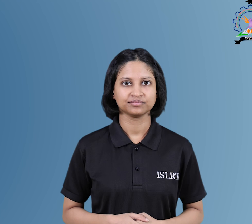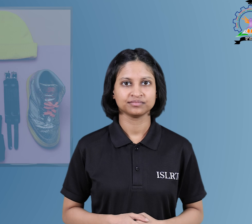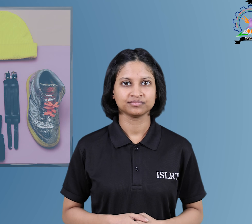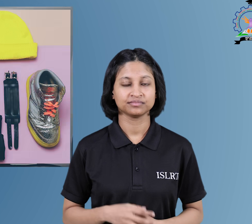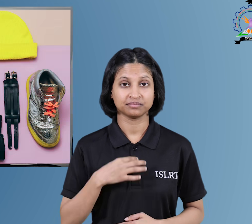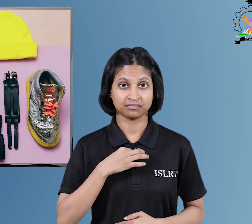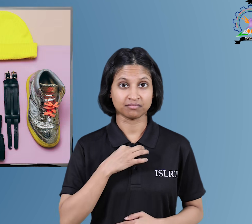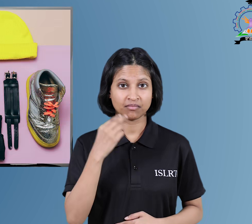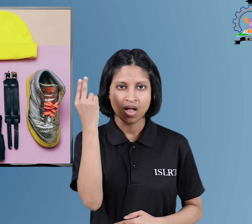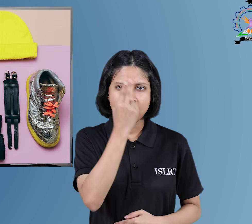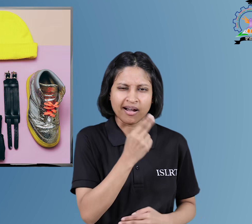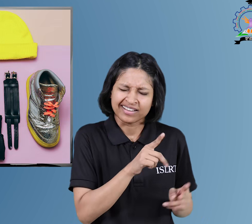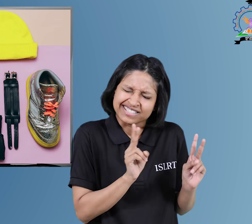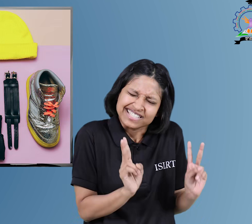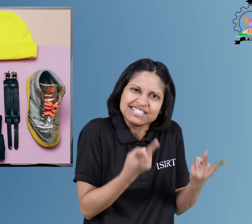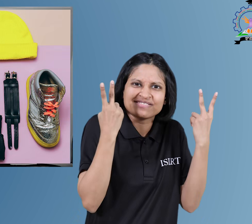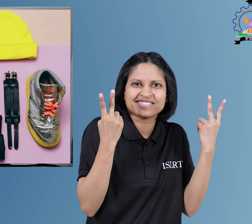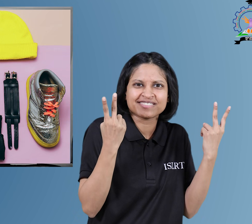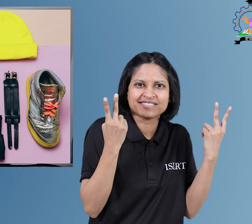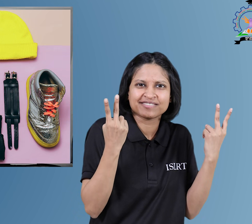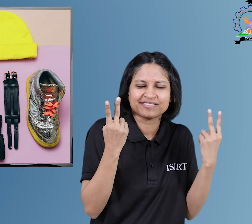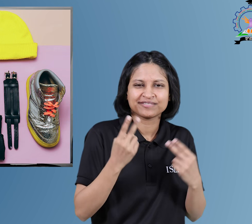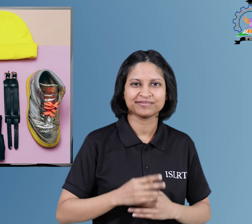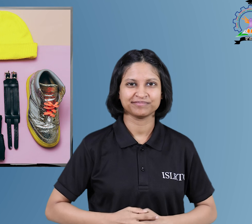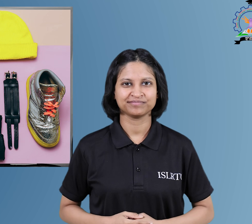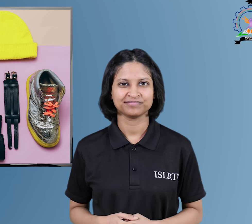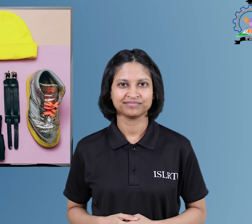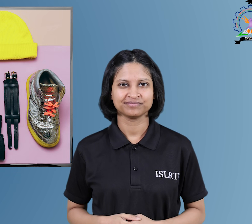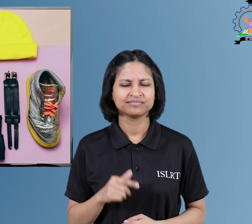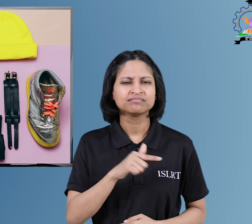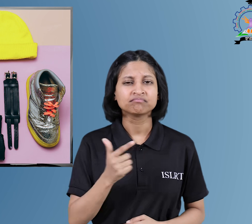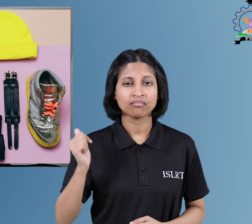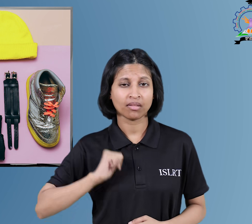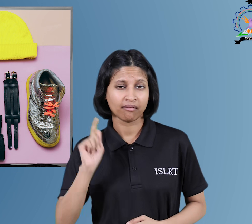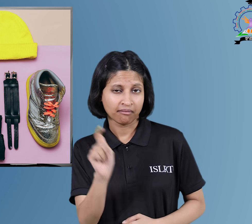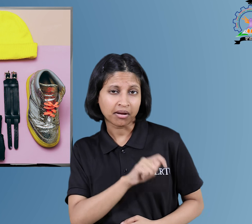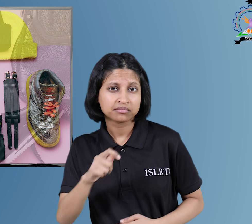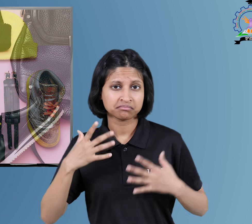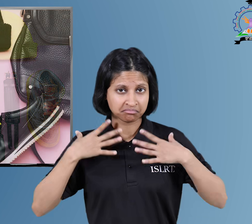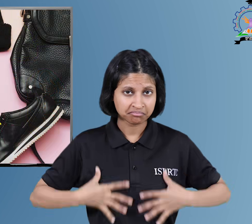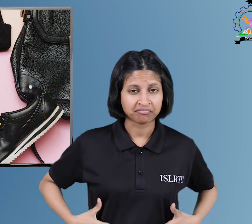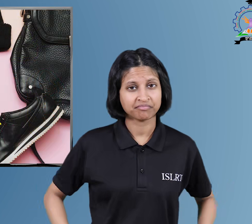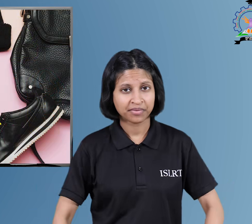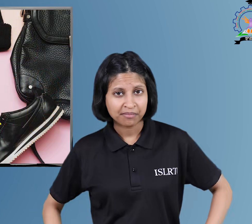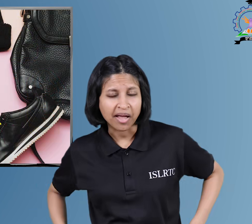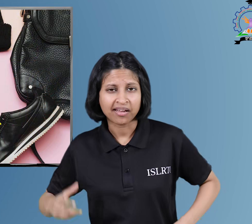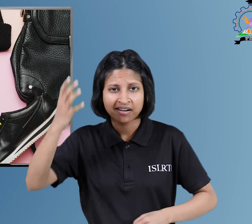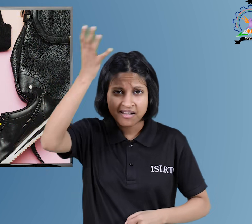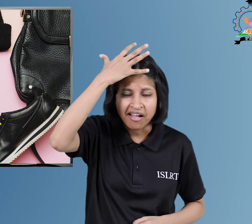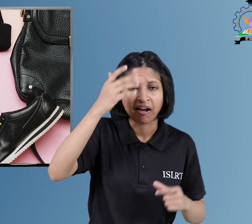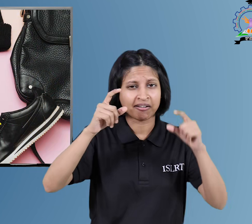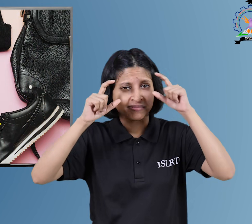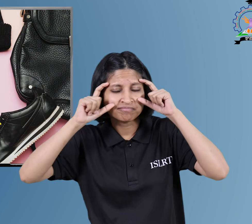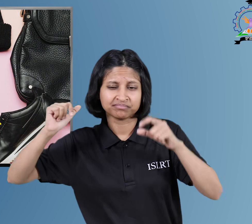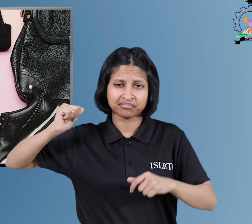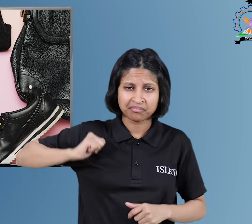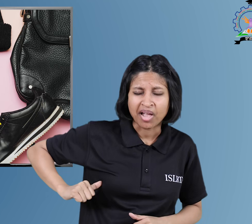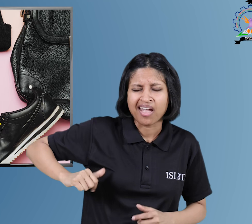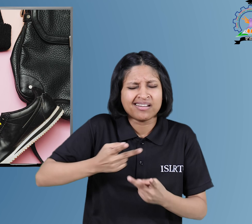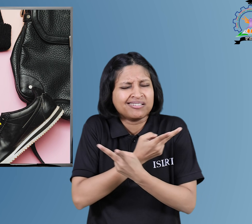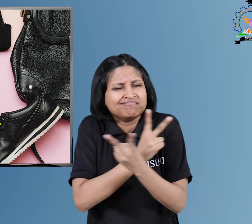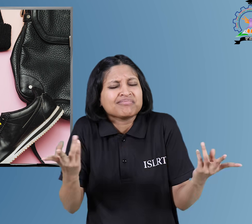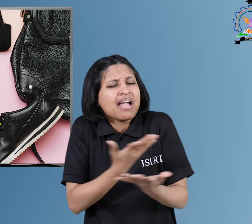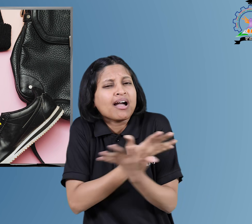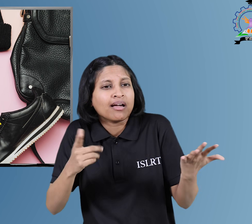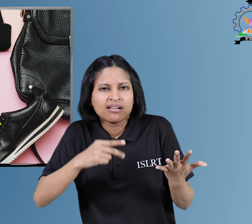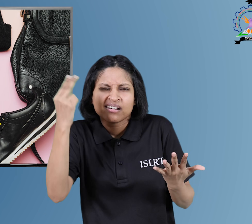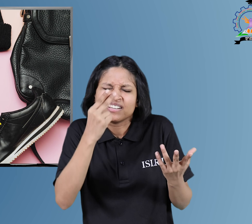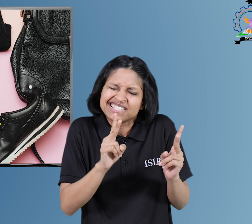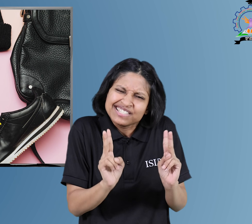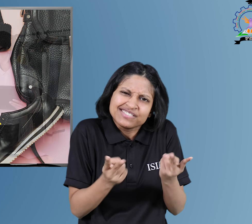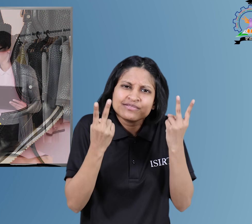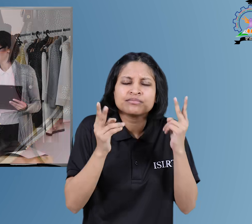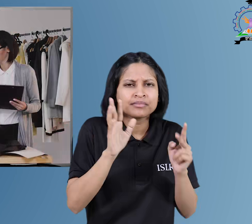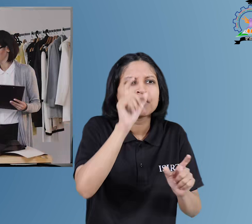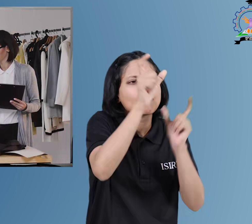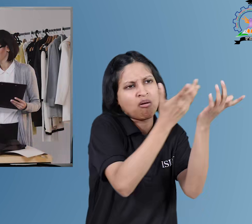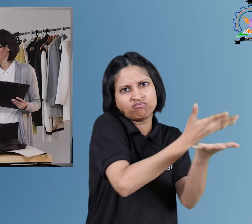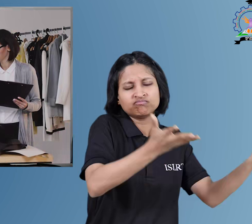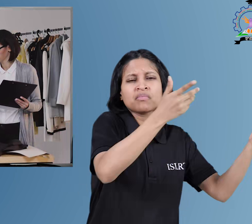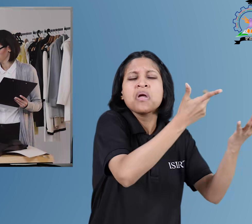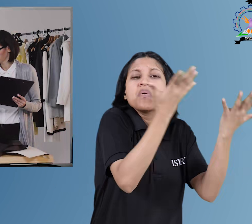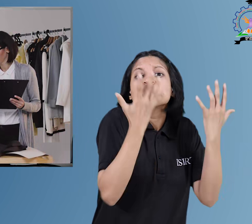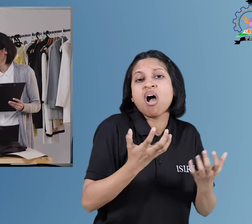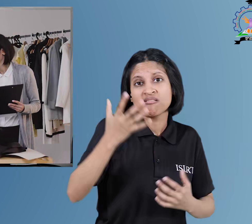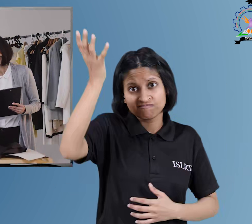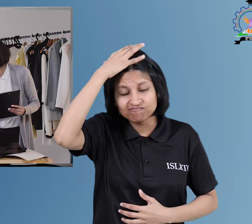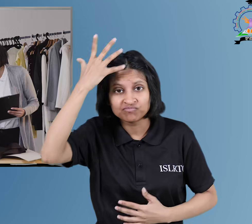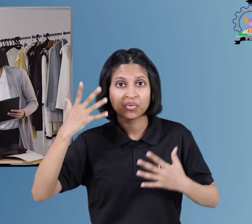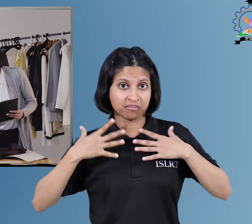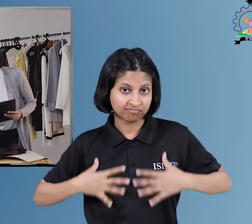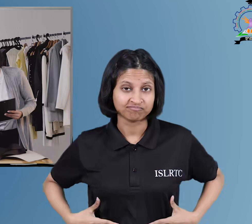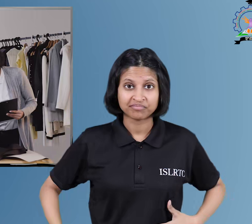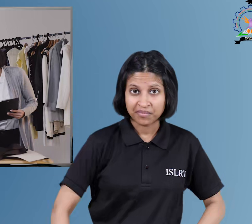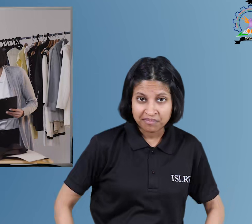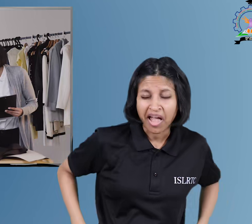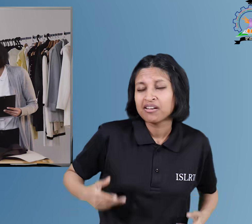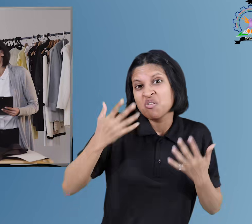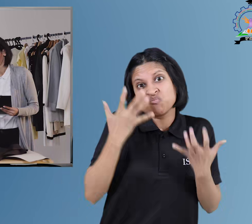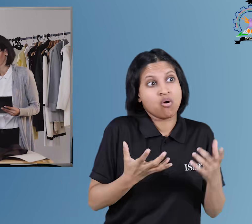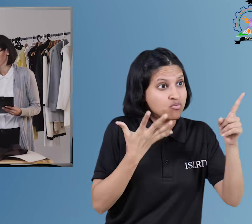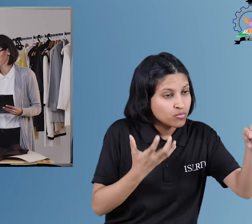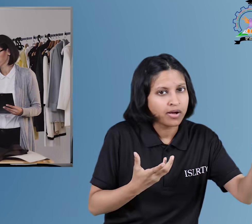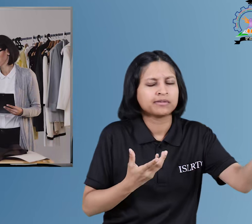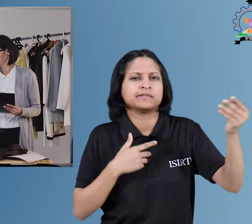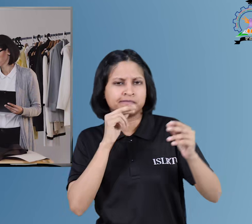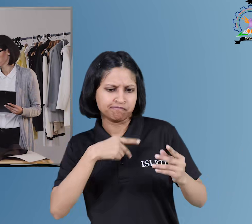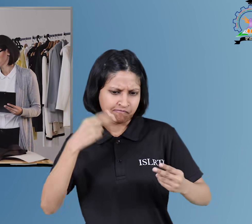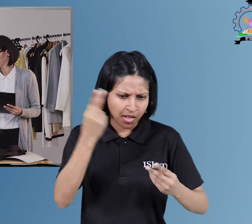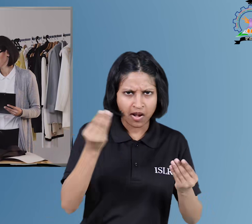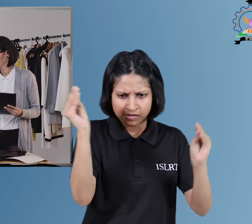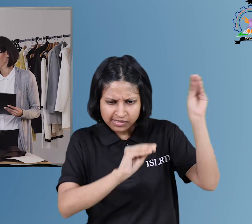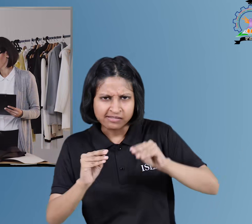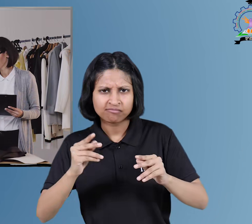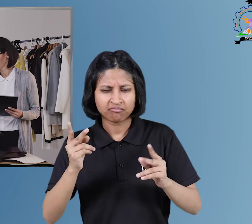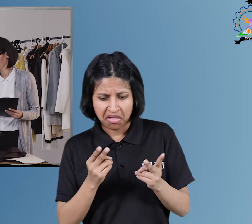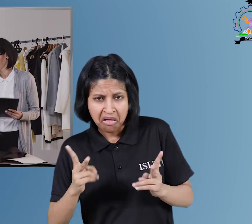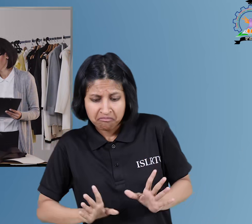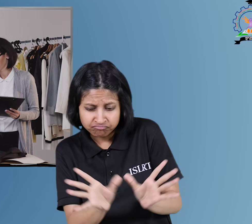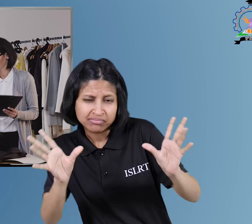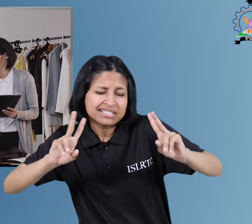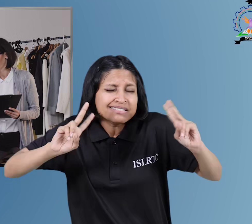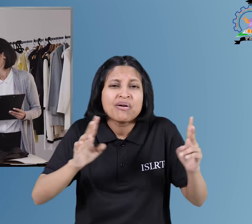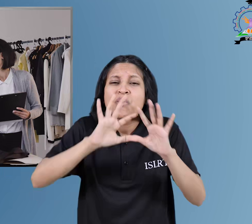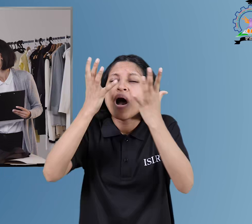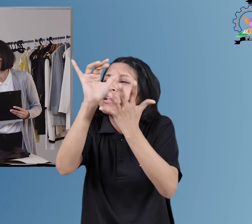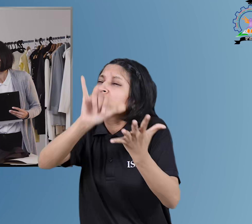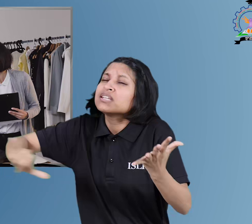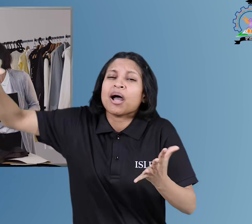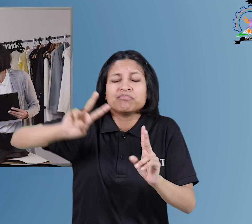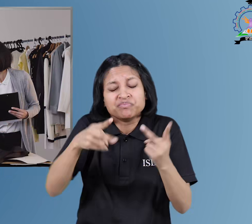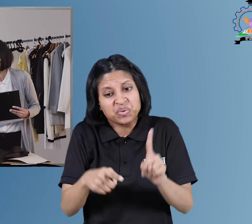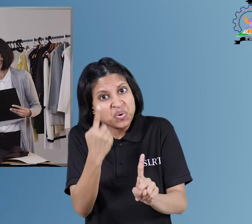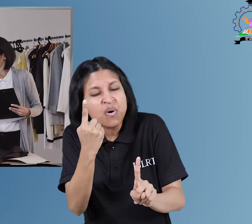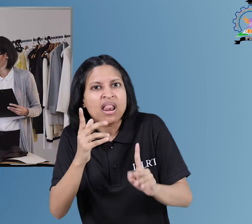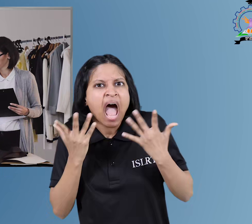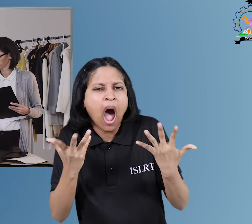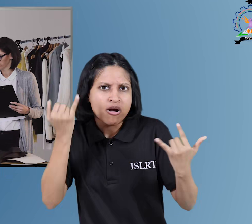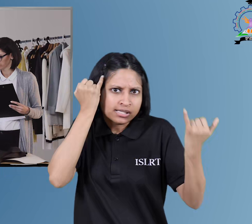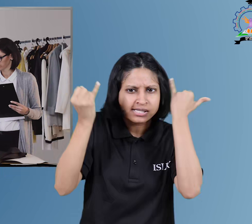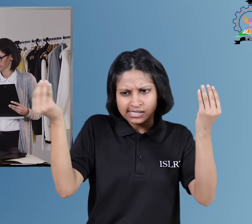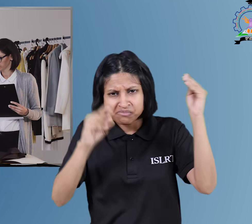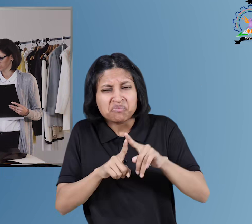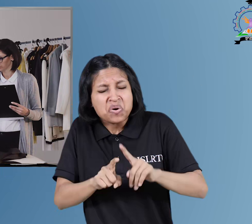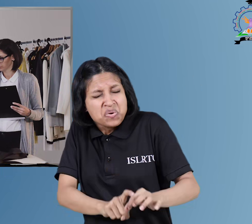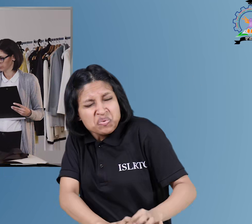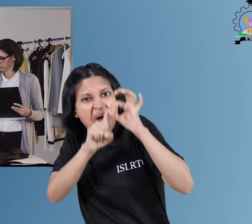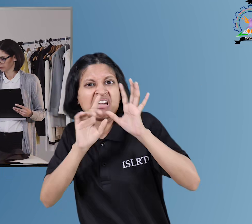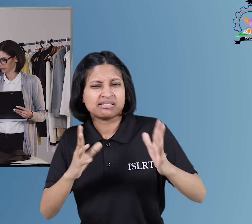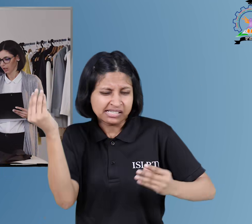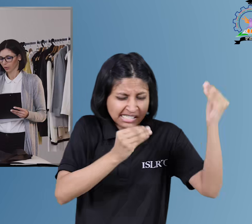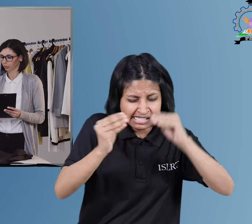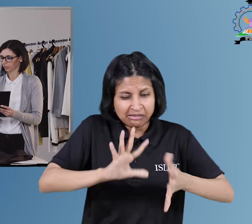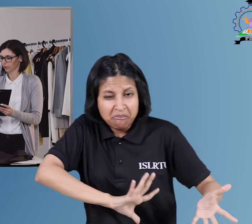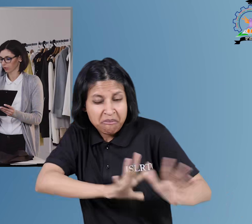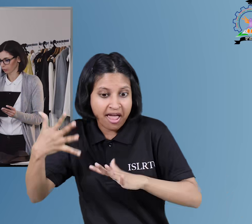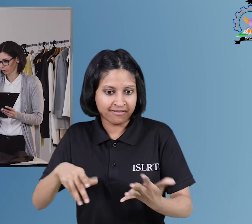Couture Couture refers to fashion items, including clothing, hats, sunglasses, and handbags, that are custom made to meet the individual demands of customers. Each piece is unique, often available as one-of-a-kind, and is crafted from high-quality materials.